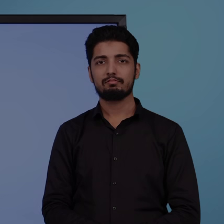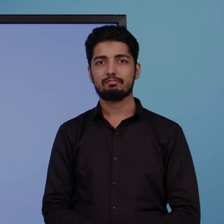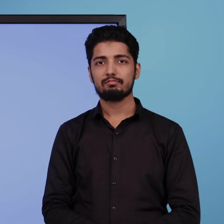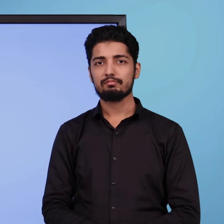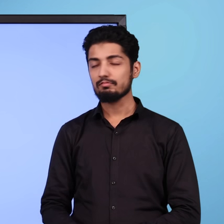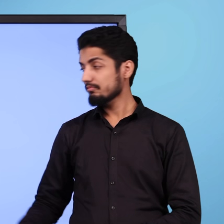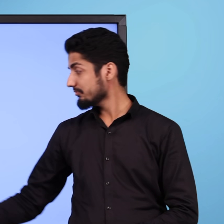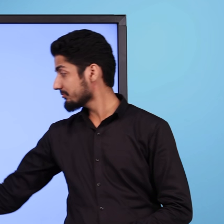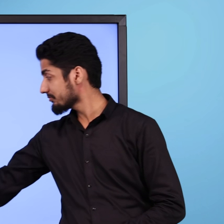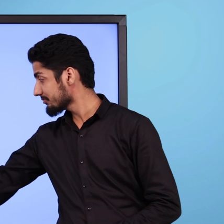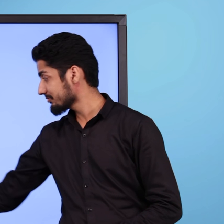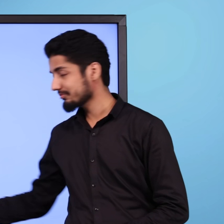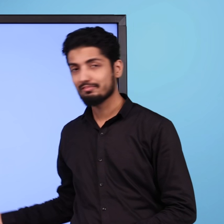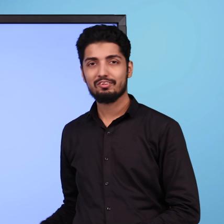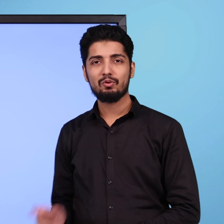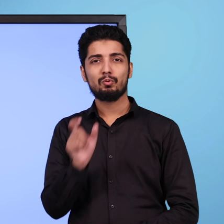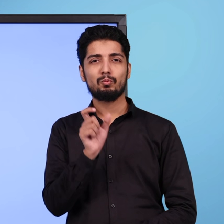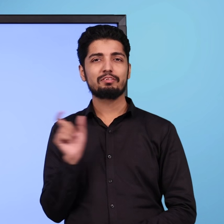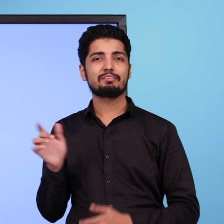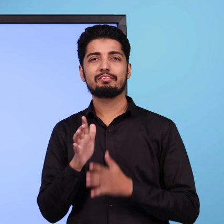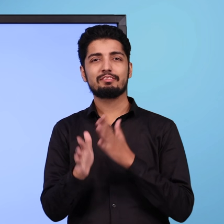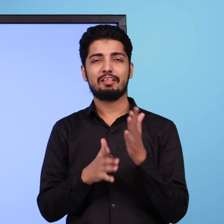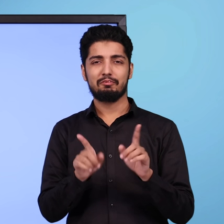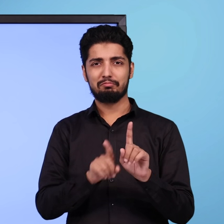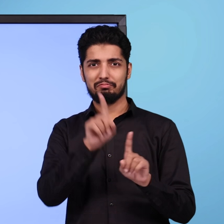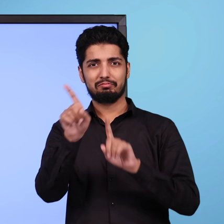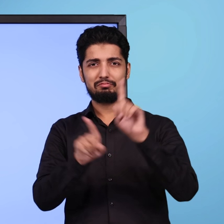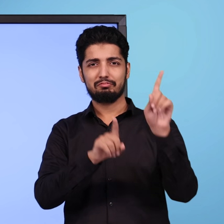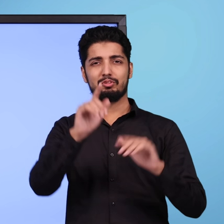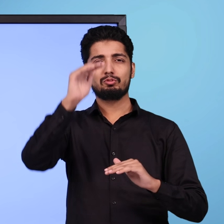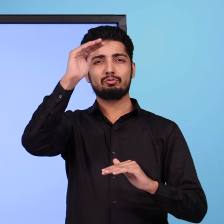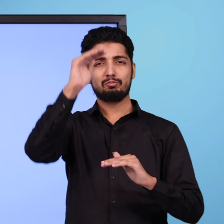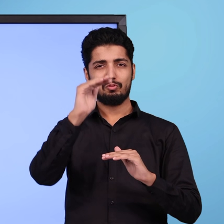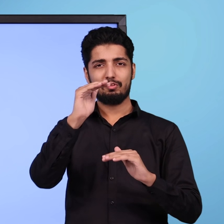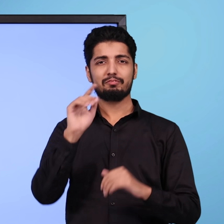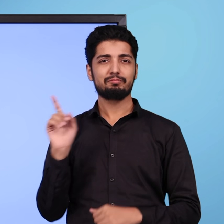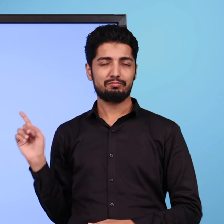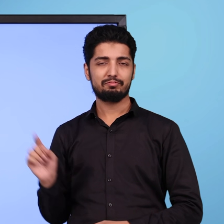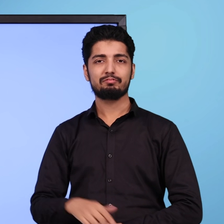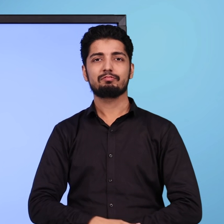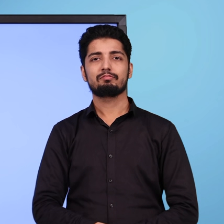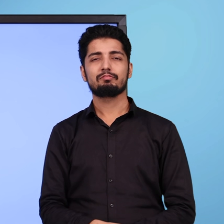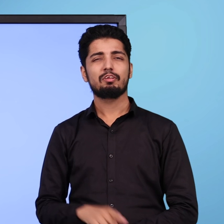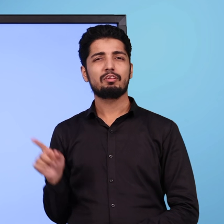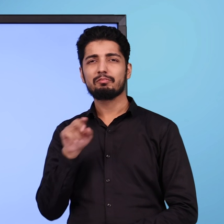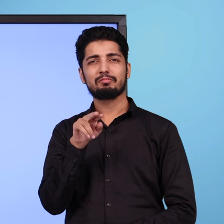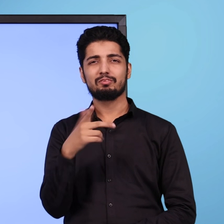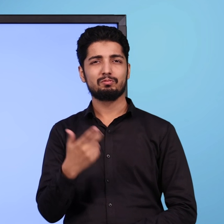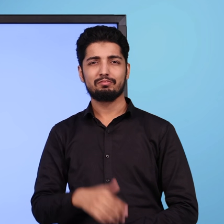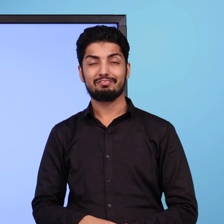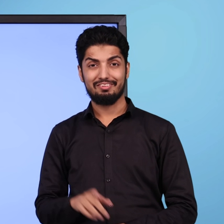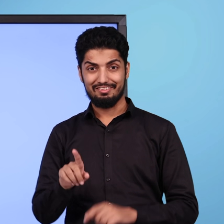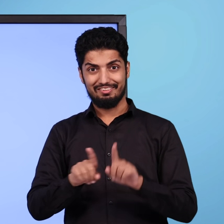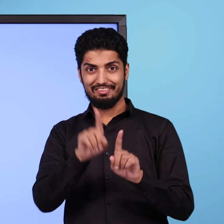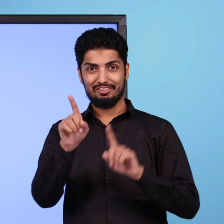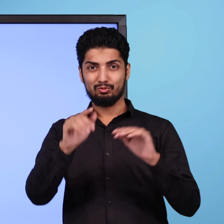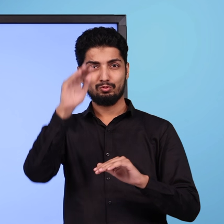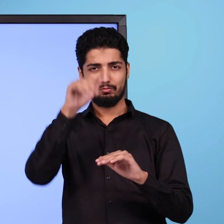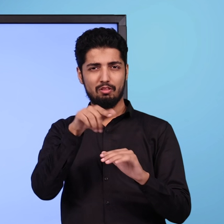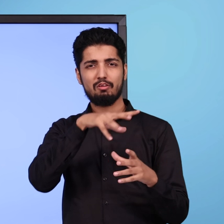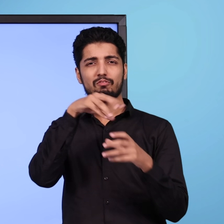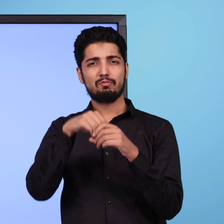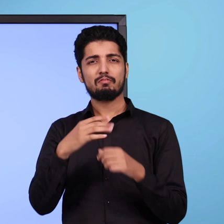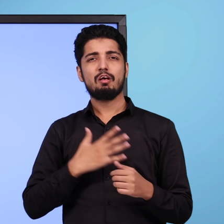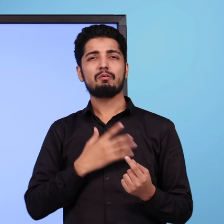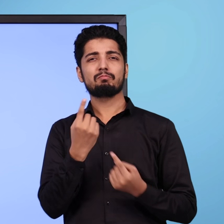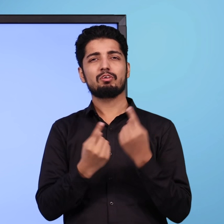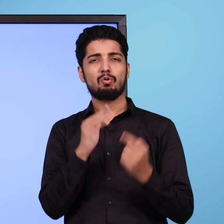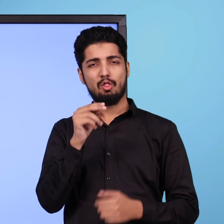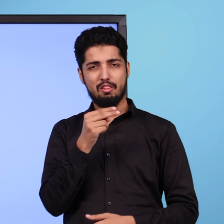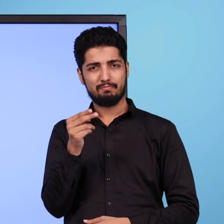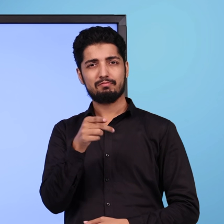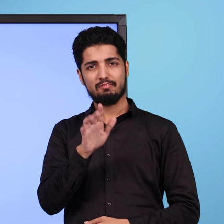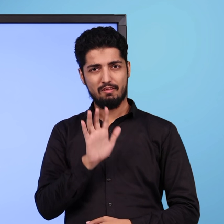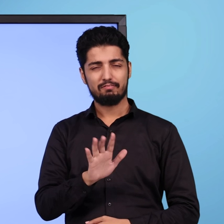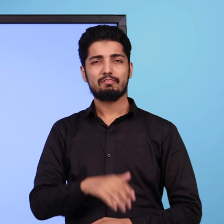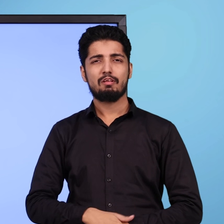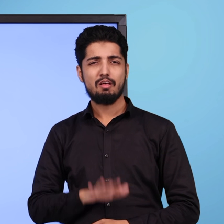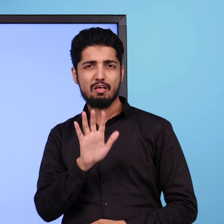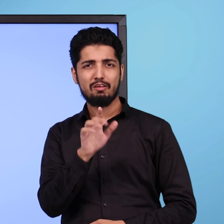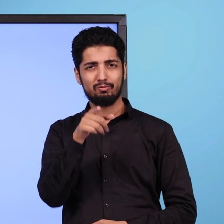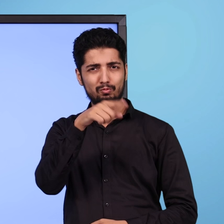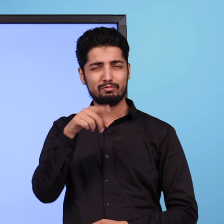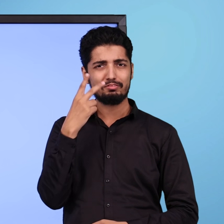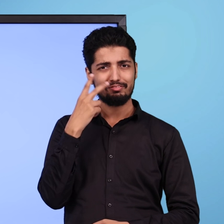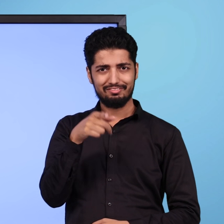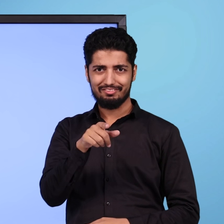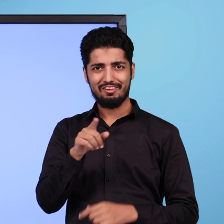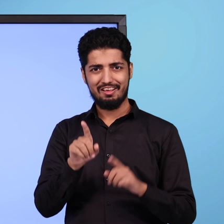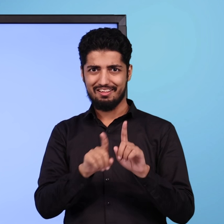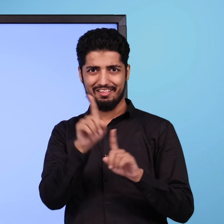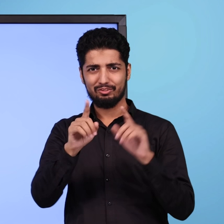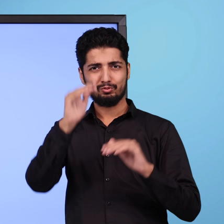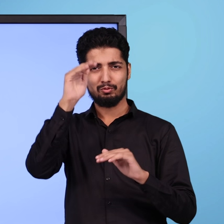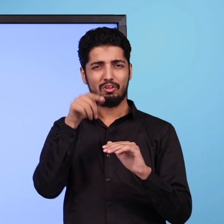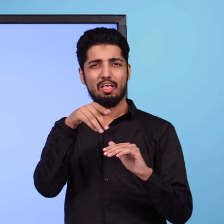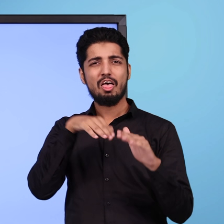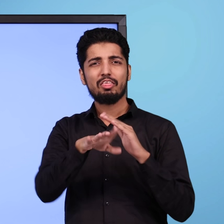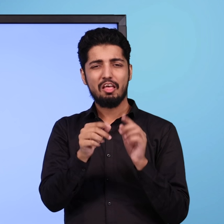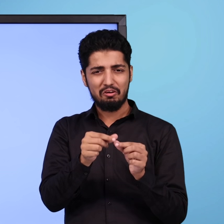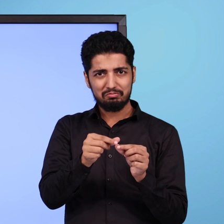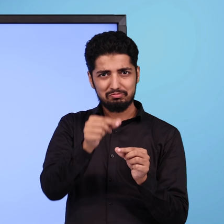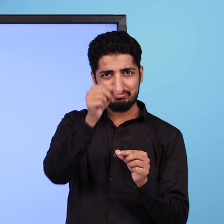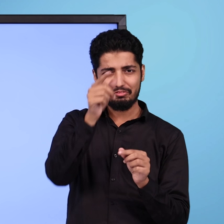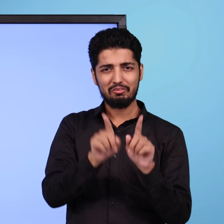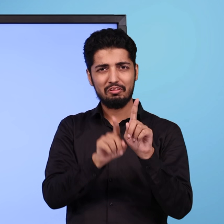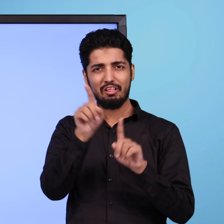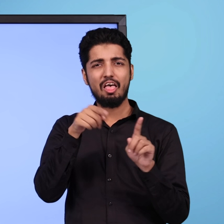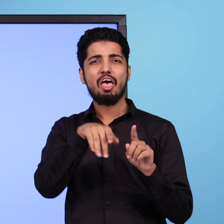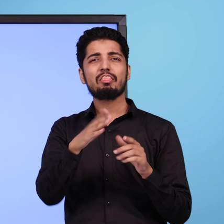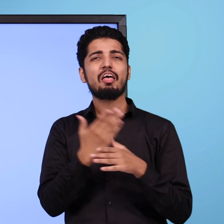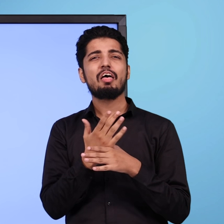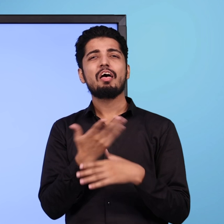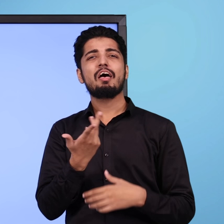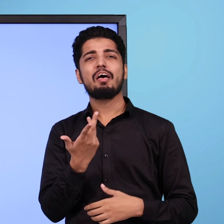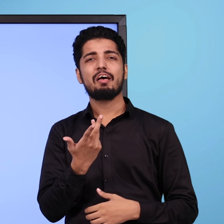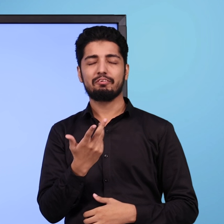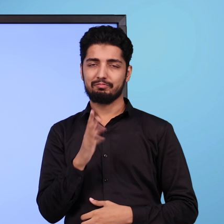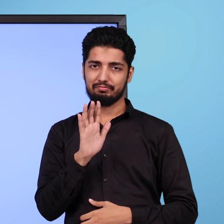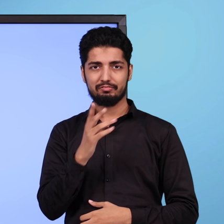Shrub This sign means shrub. Shrubs is a category of plants based on height, nature of stem and branches.